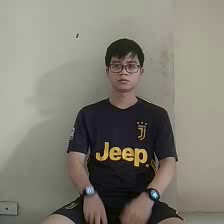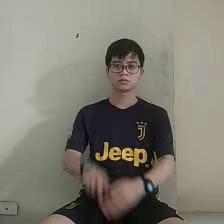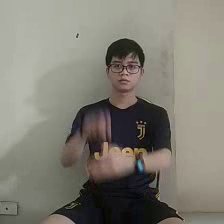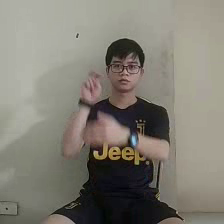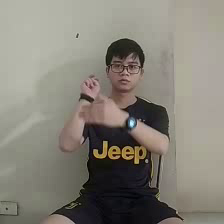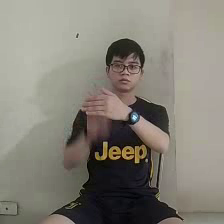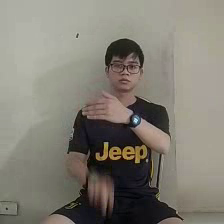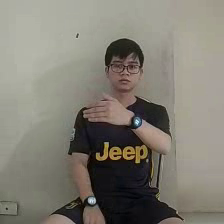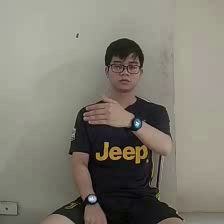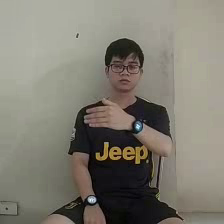Phạt